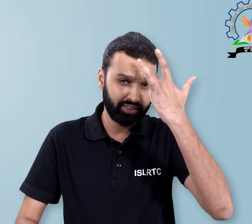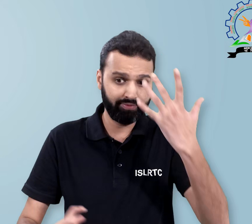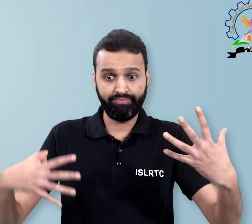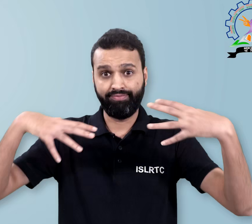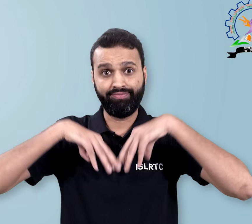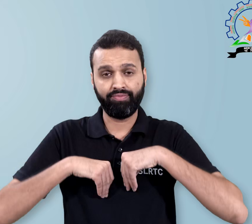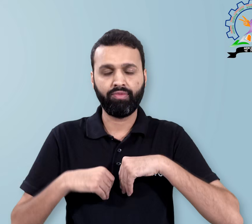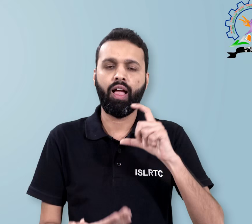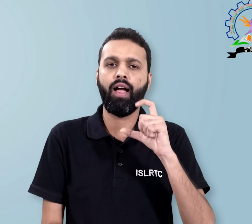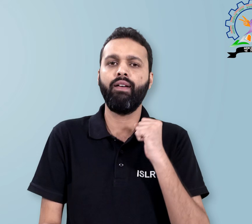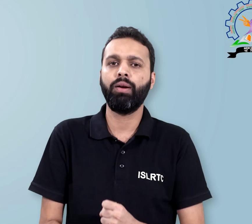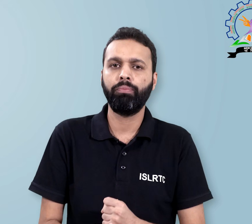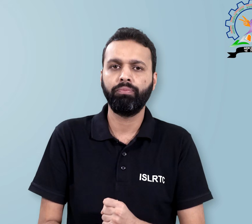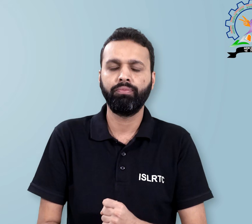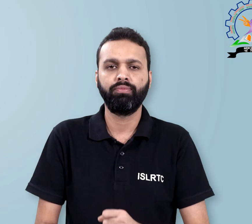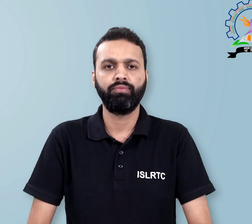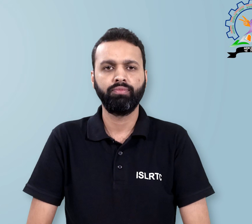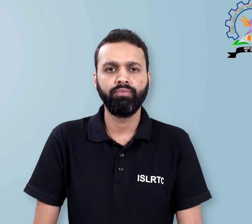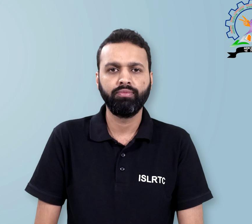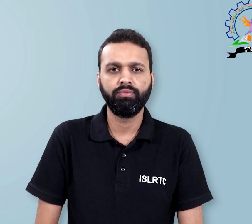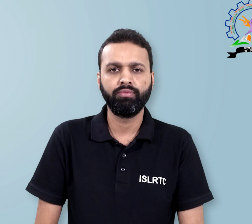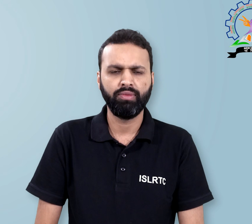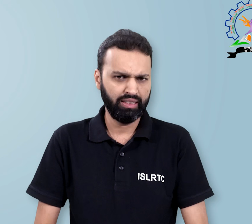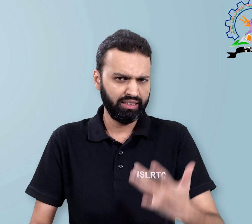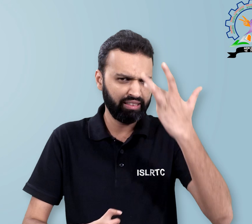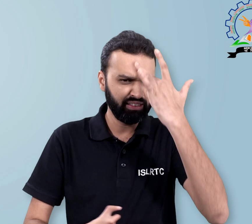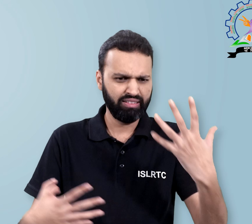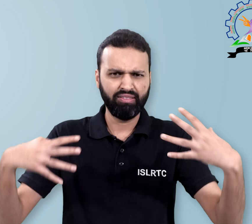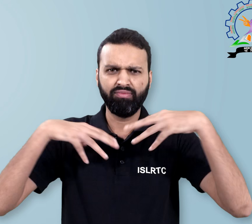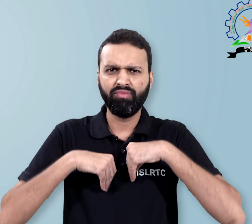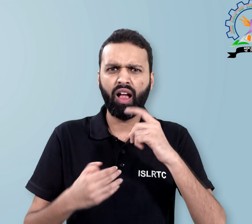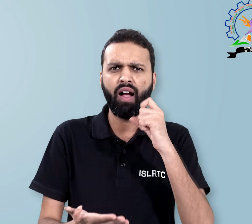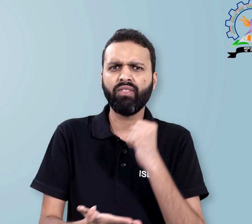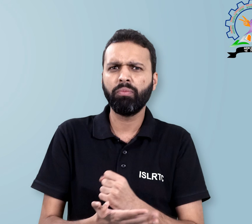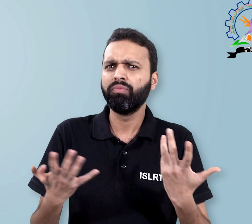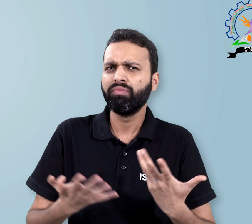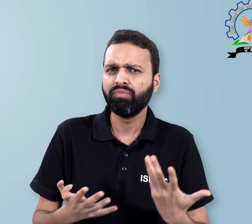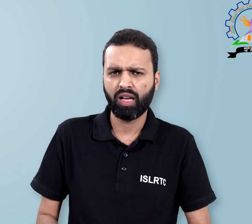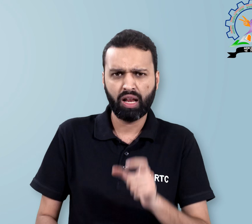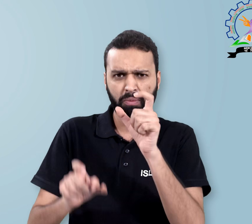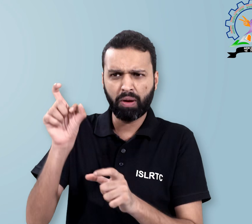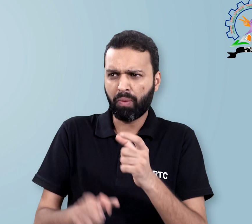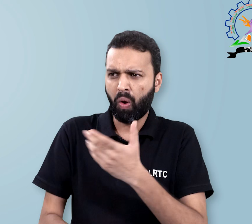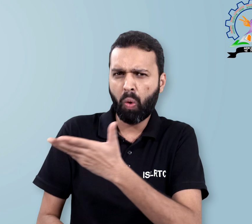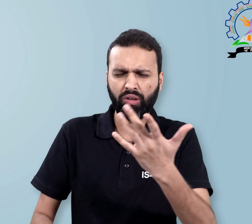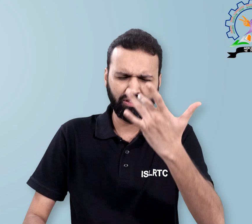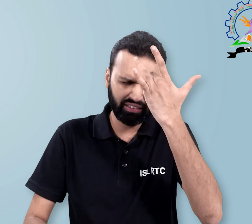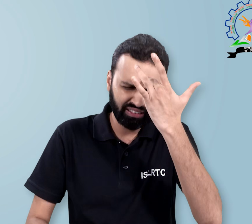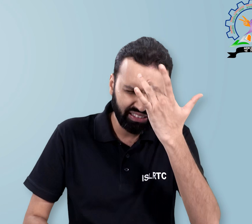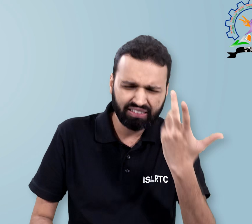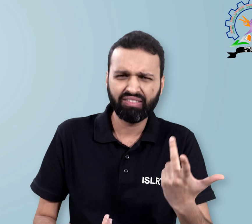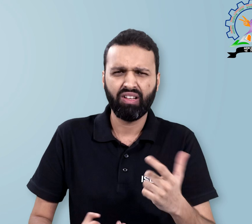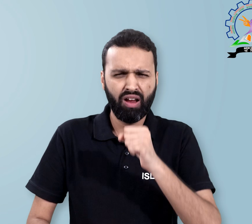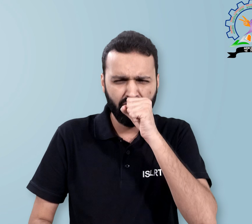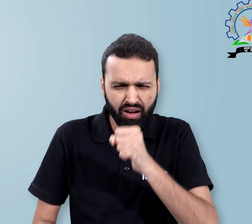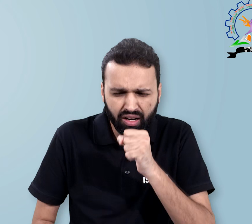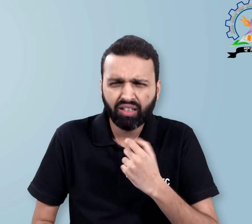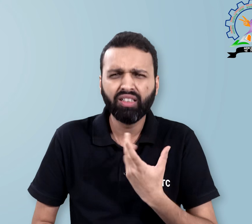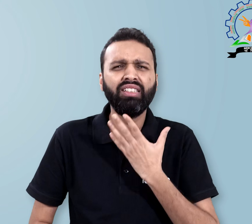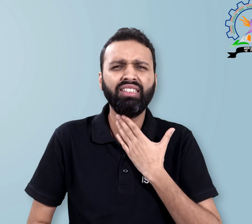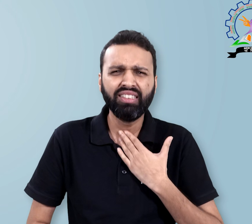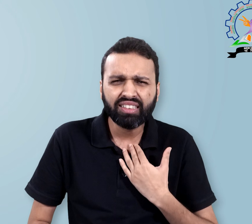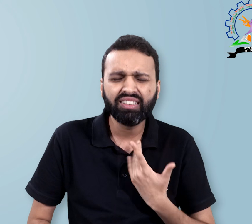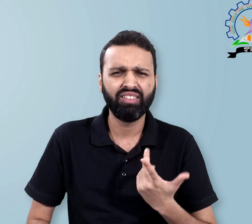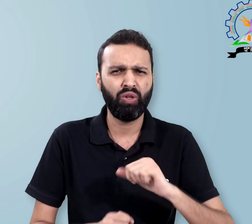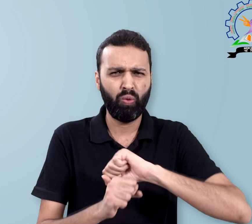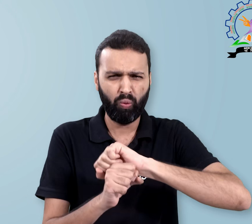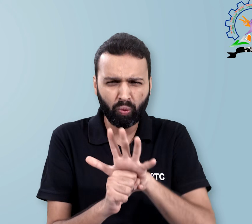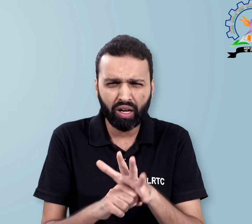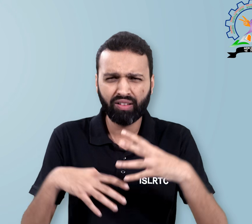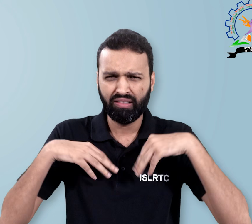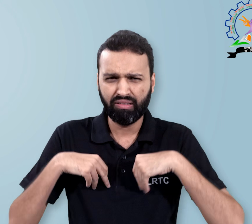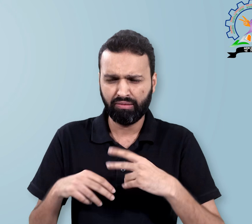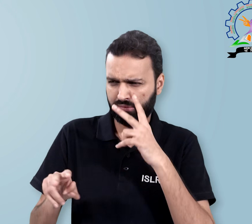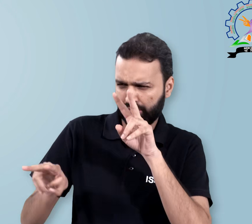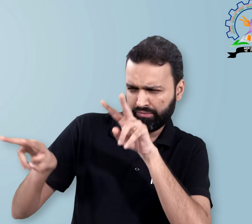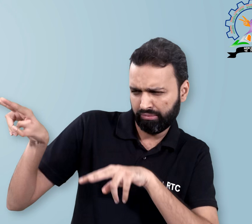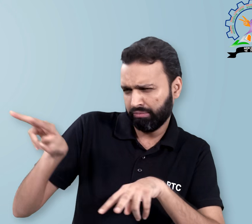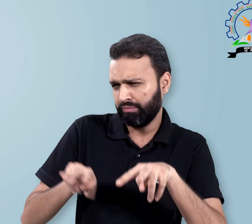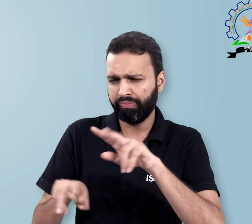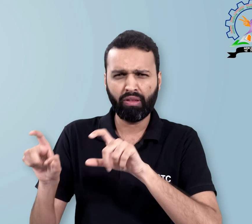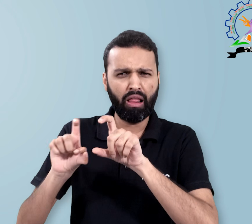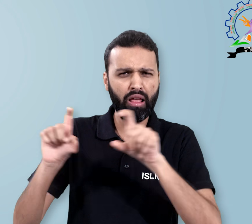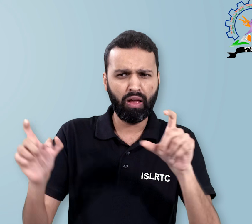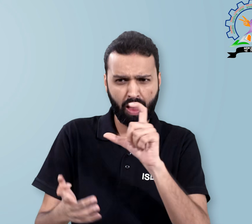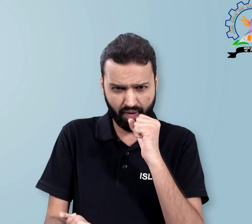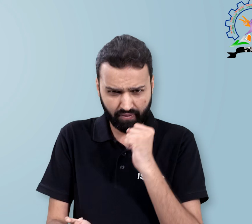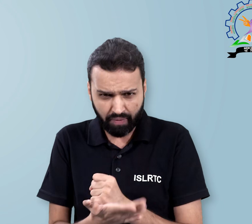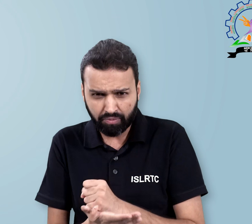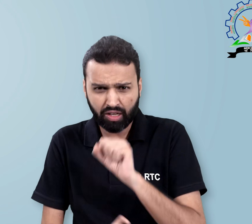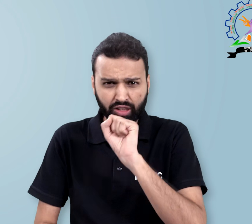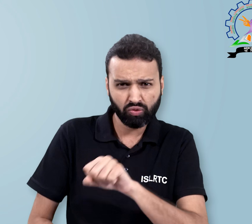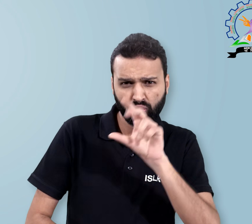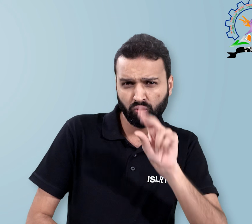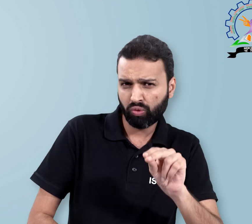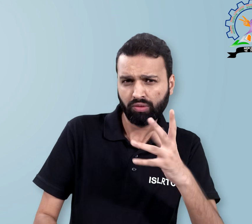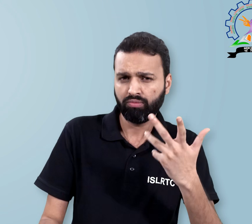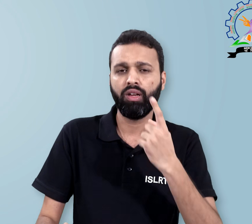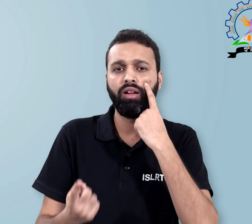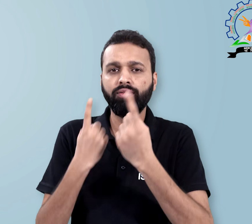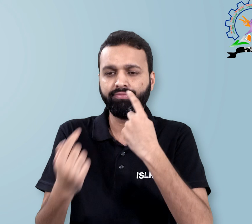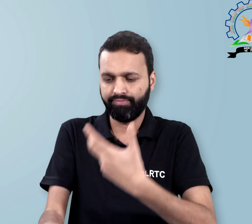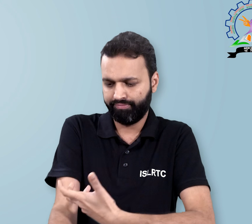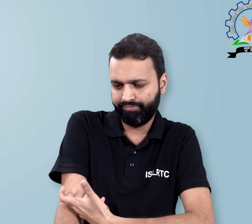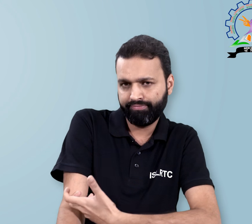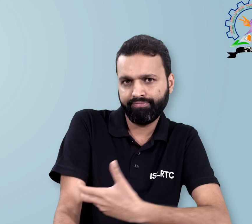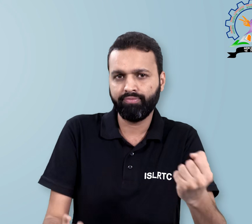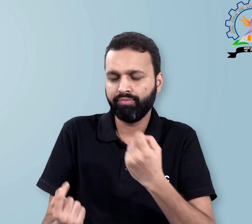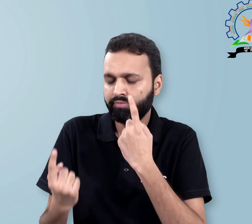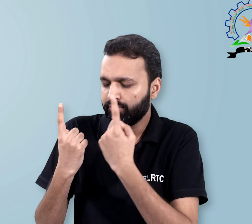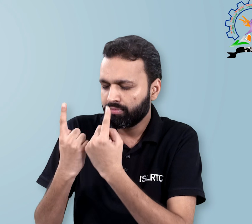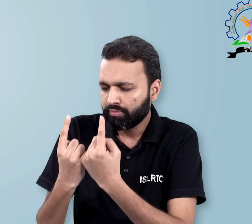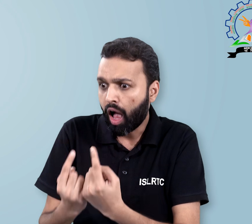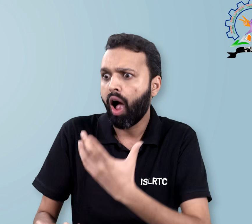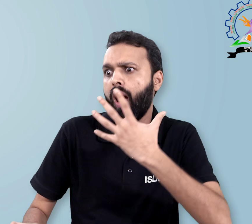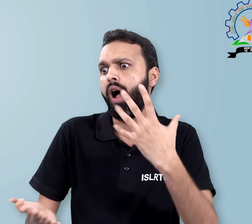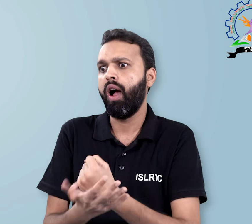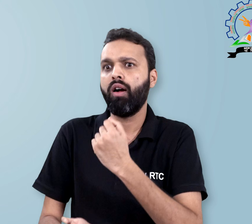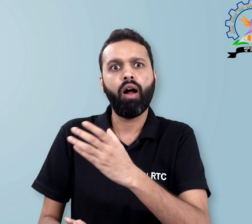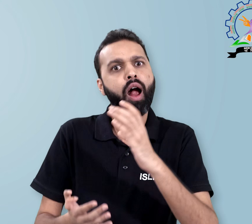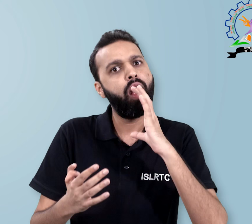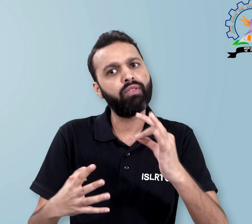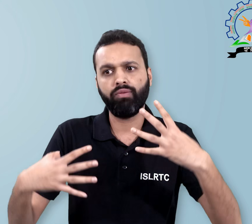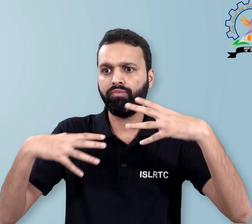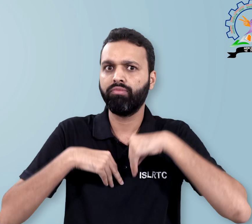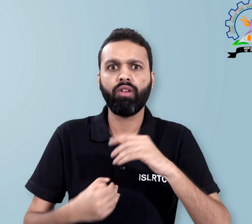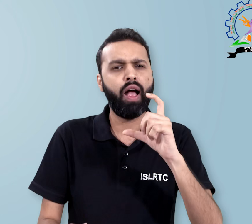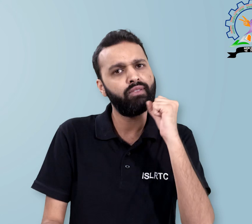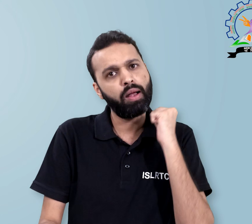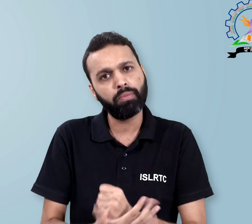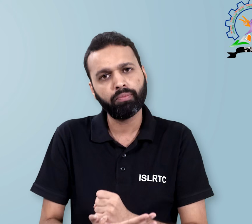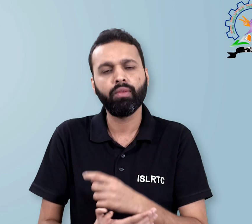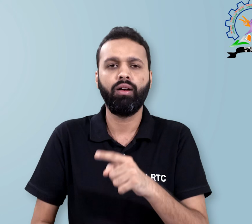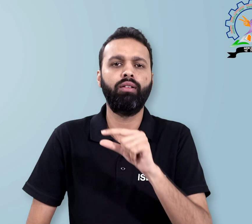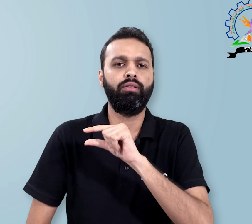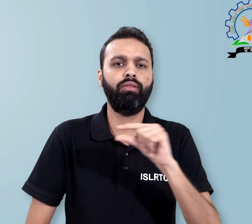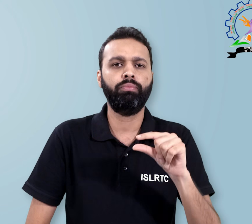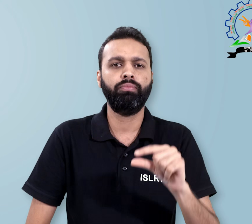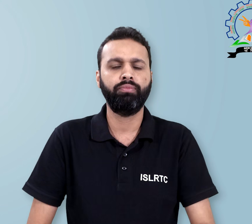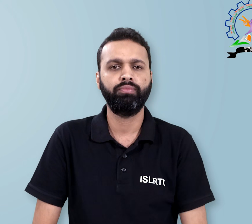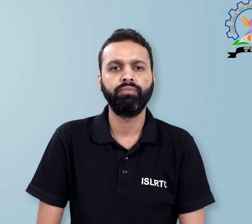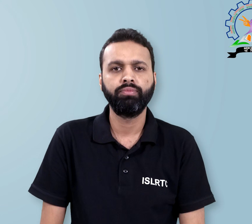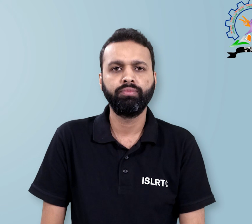Confirmed Case A case that has clinical symptoms that are compatible with the disease, and there are confirmatory laboratory results.